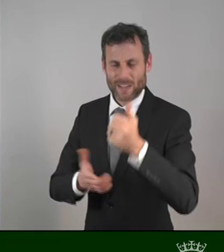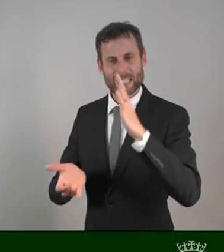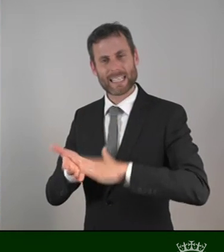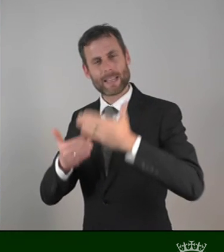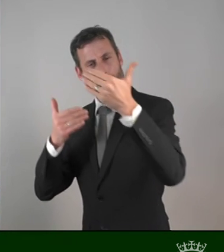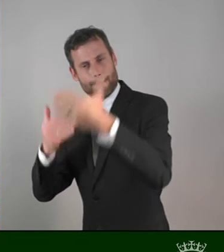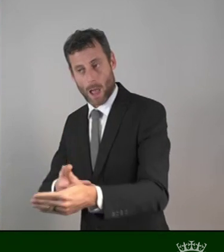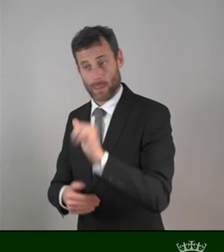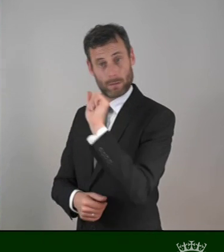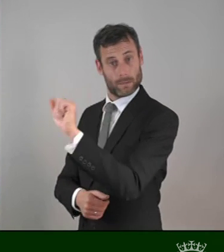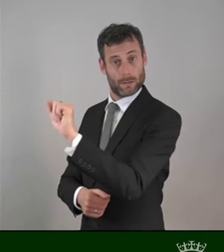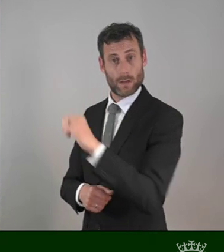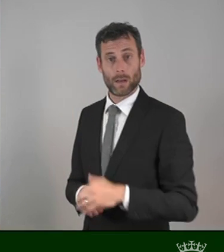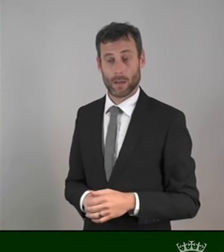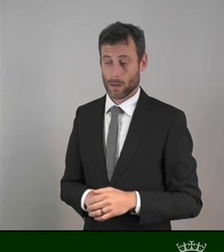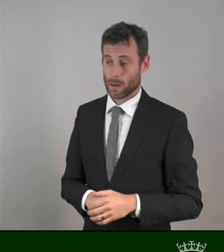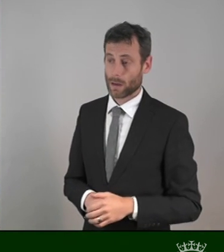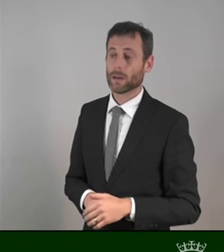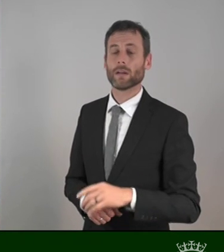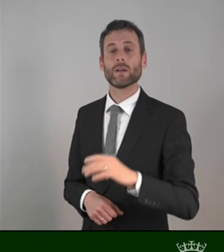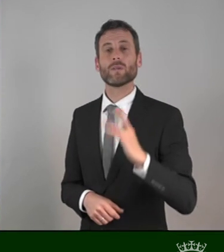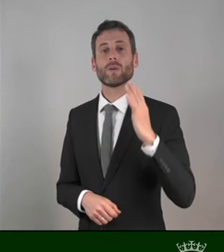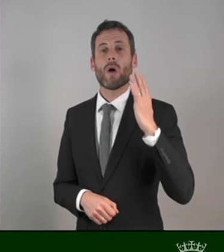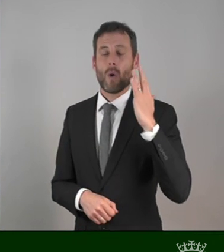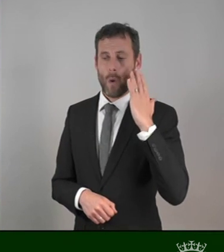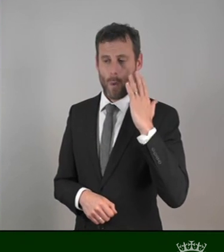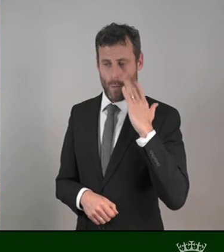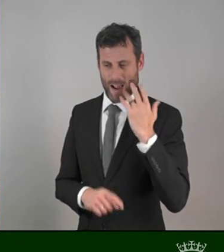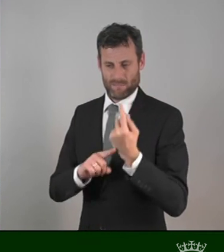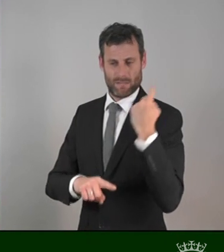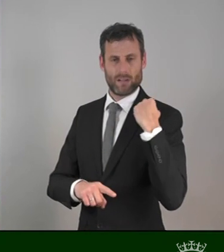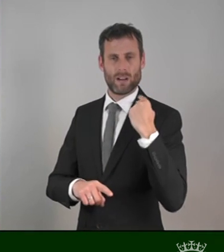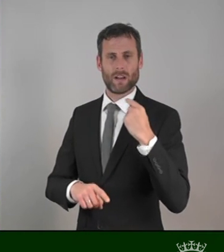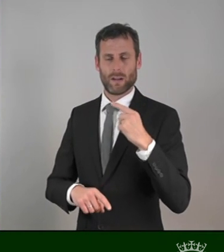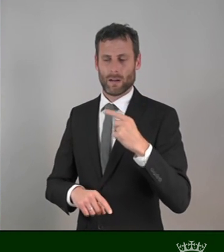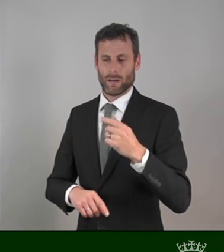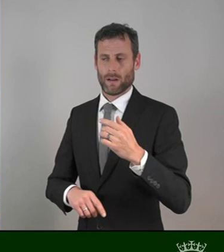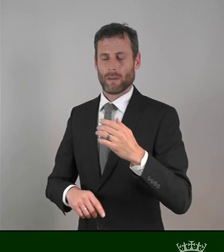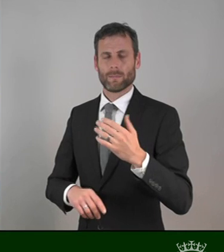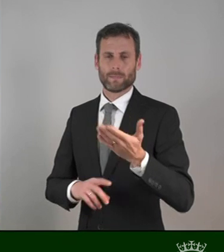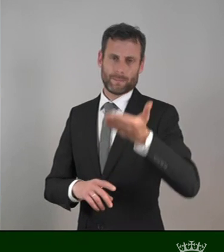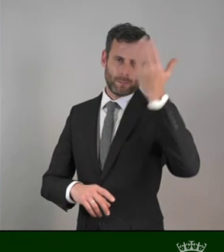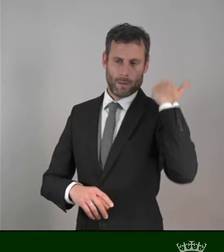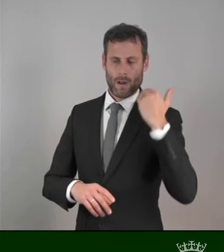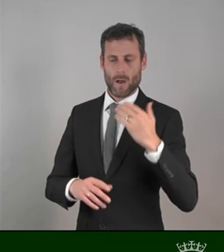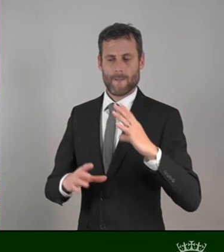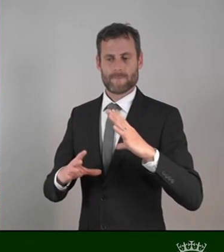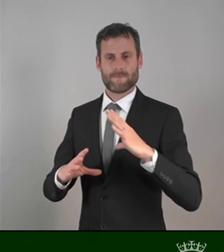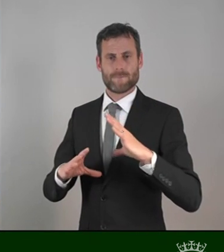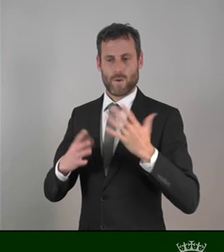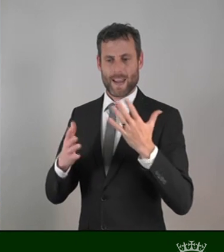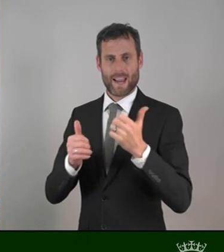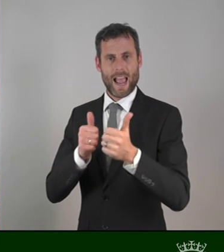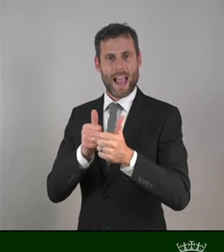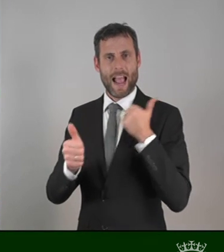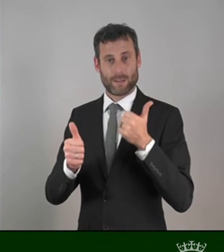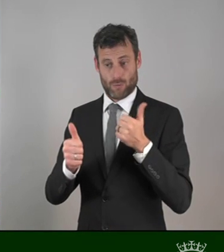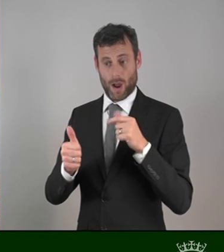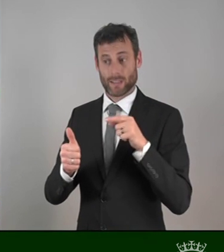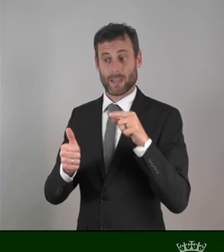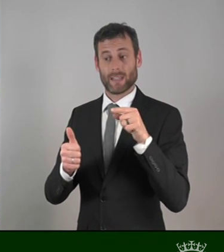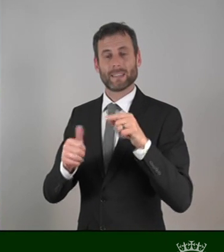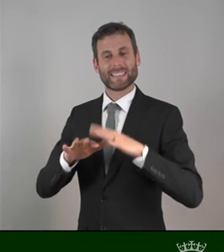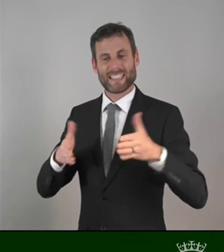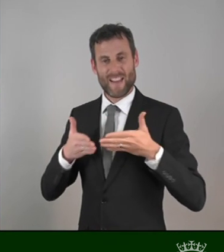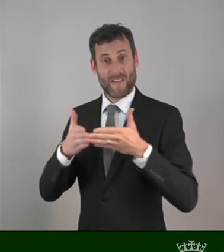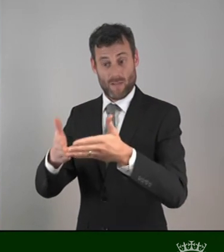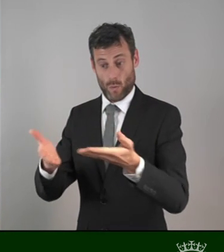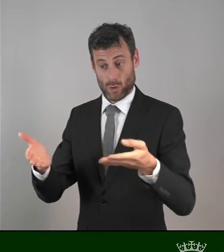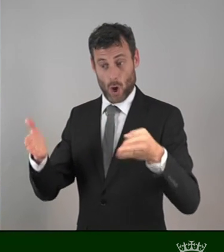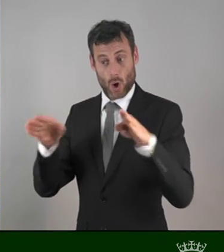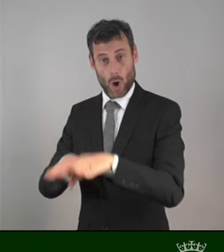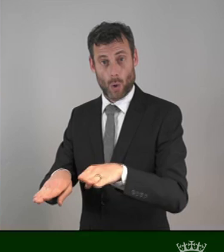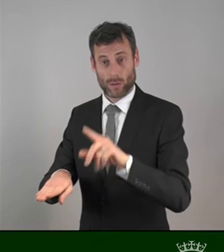The Prime Minister will remember that the Herald of Free Enterprise disaster, which claimed the lives of 193 passengers and crew, was caused by seafarer fatigue.